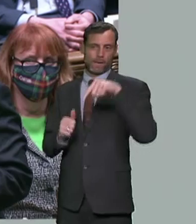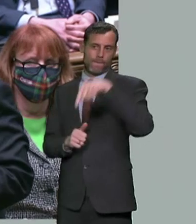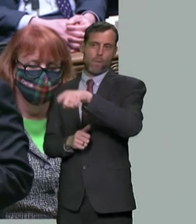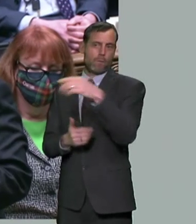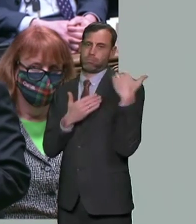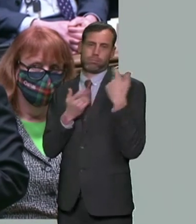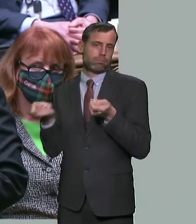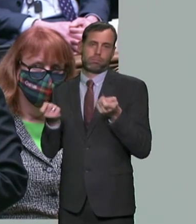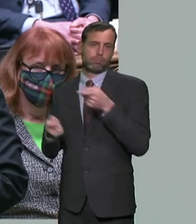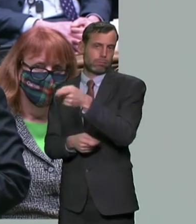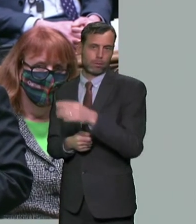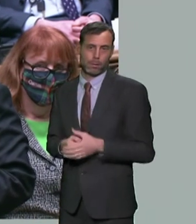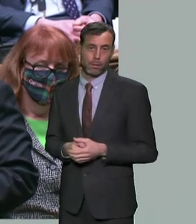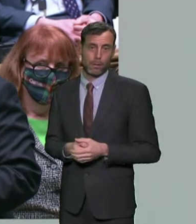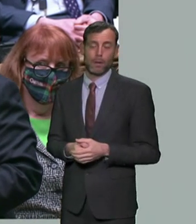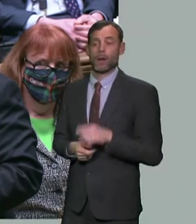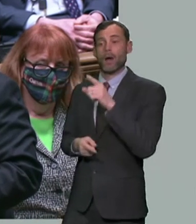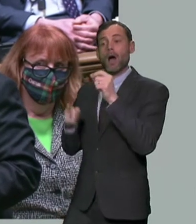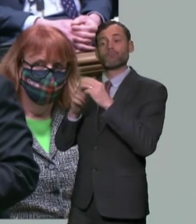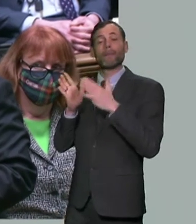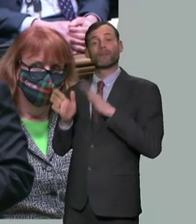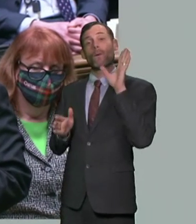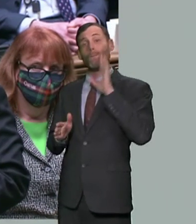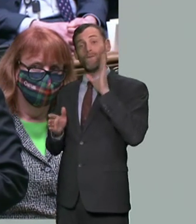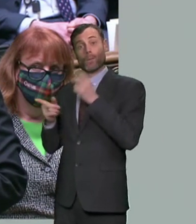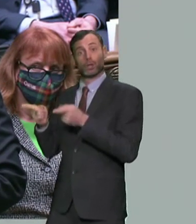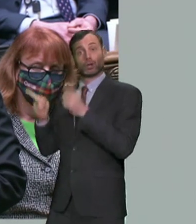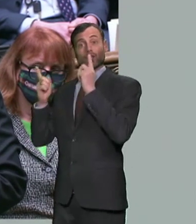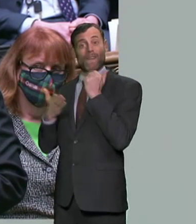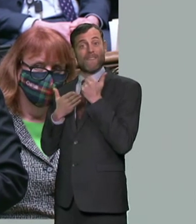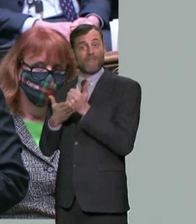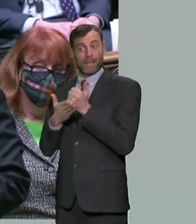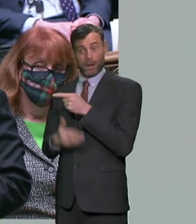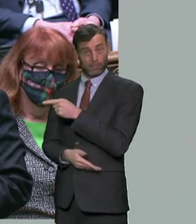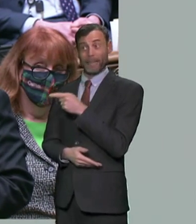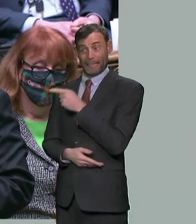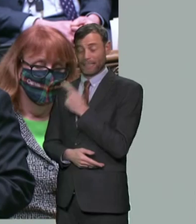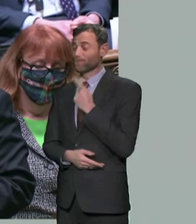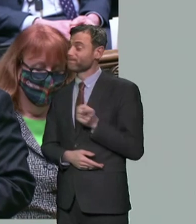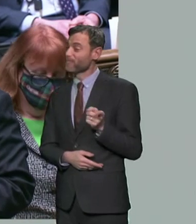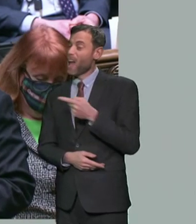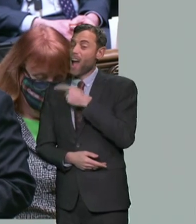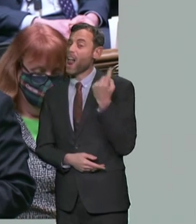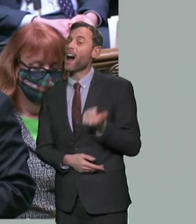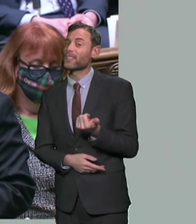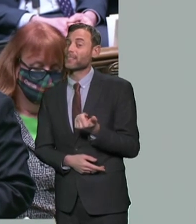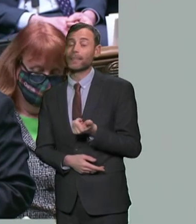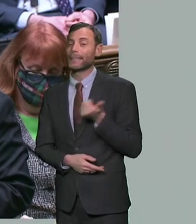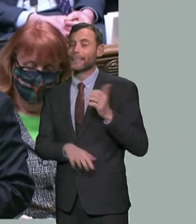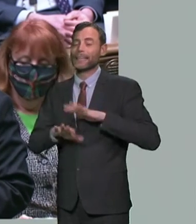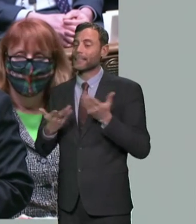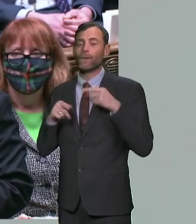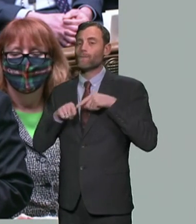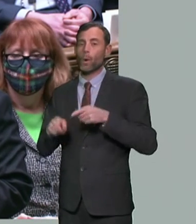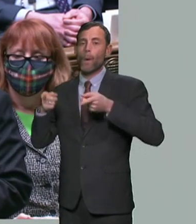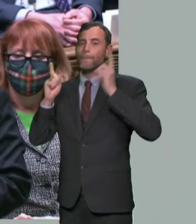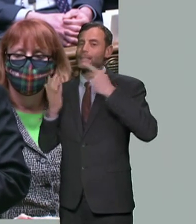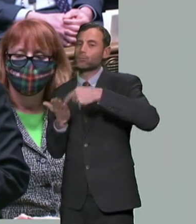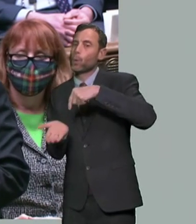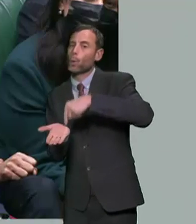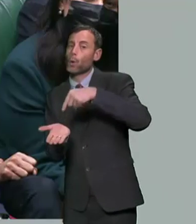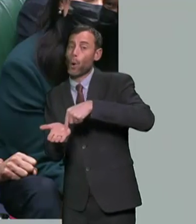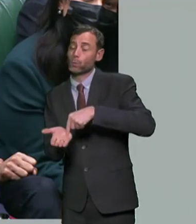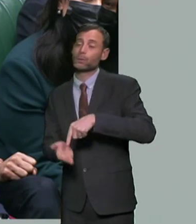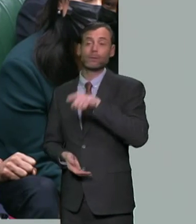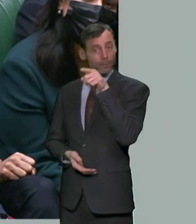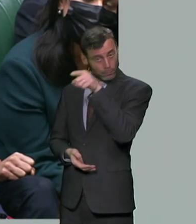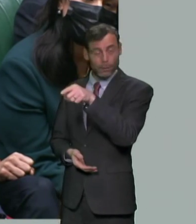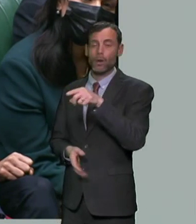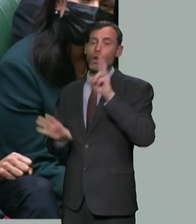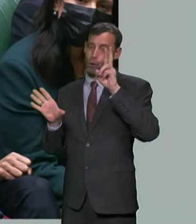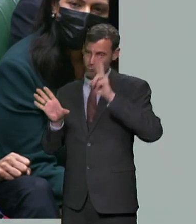The Prime Minister’s former chief adviser says that he lied to Parliament, breaking the ministerial code—a resignation offence, Prime Minister.